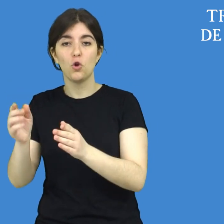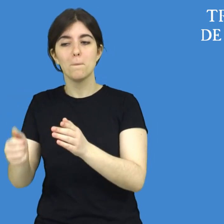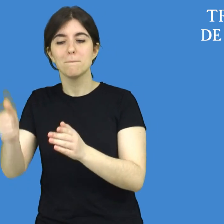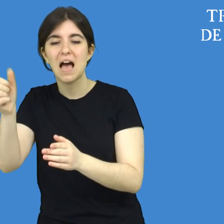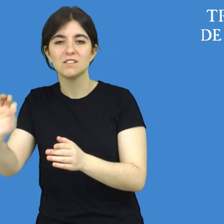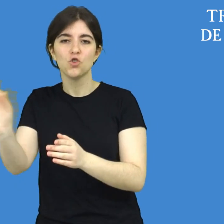más cantidad